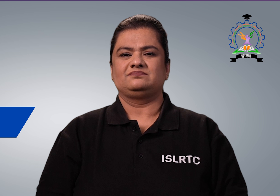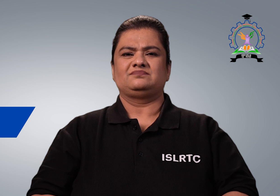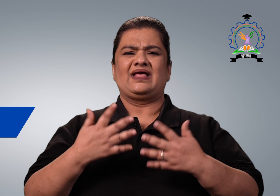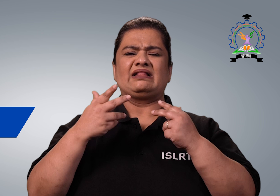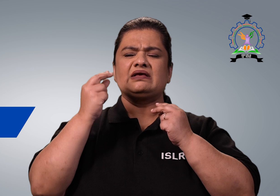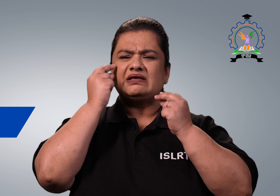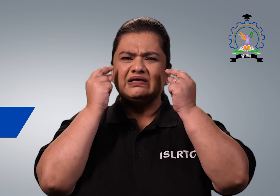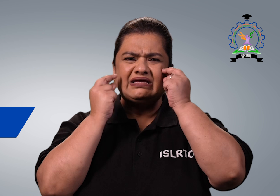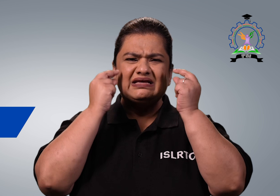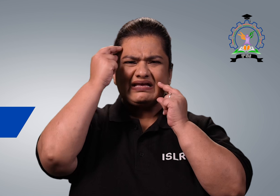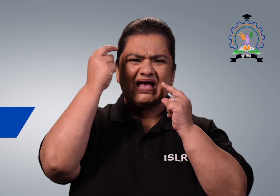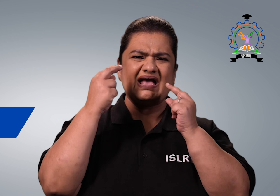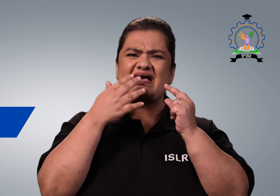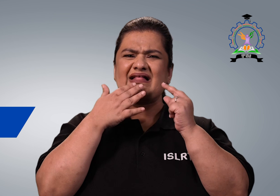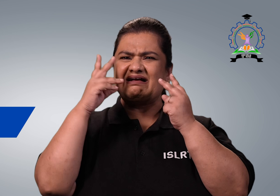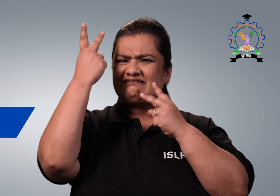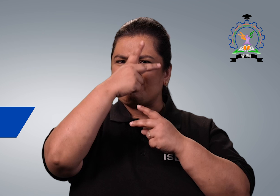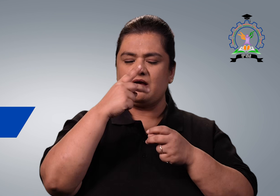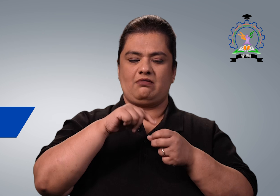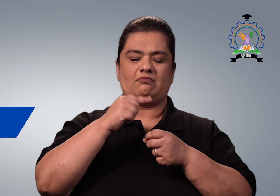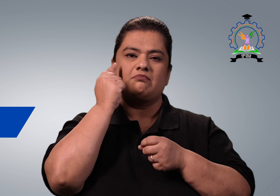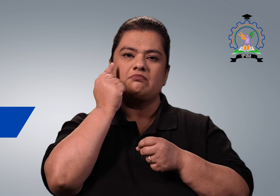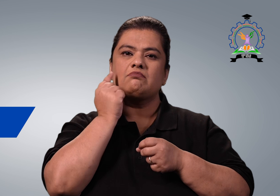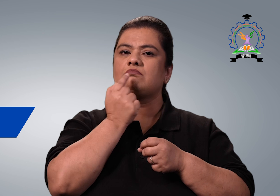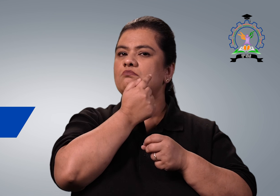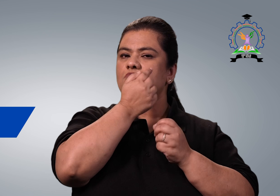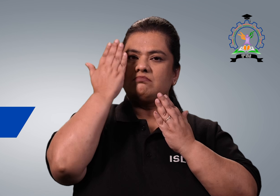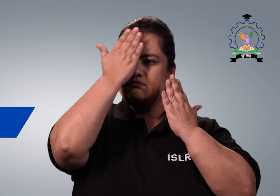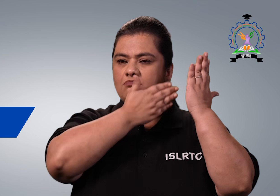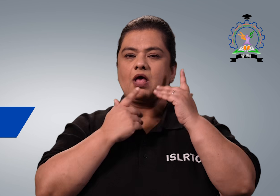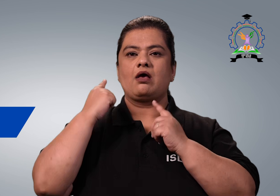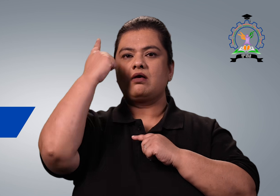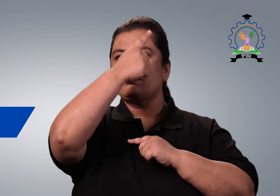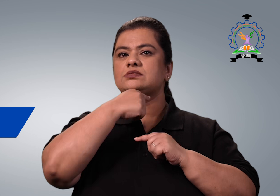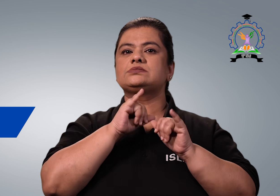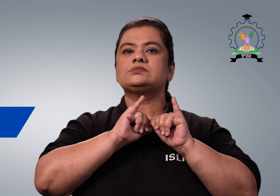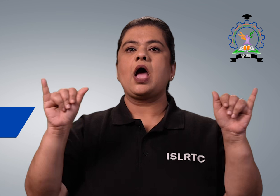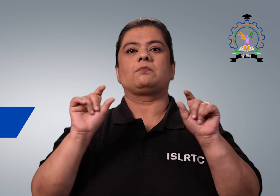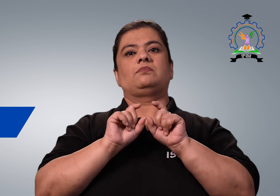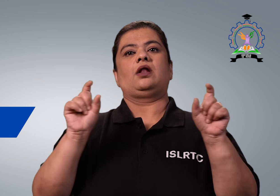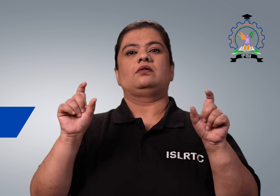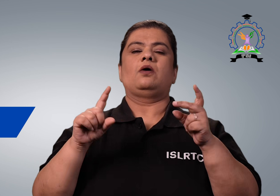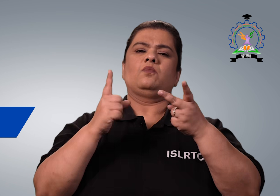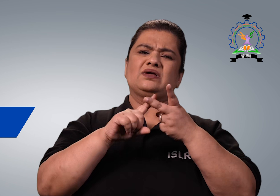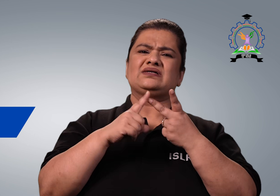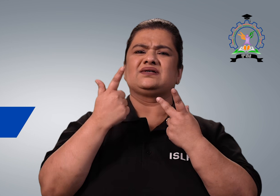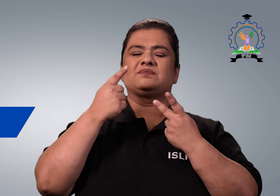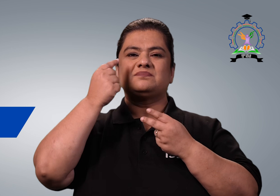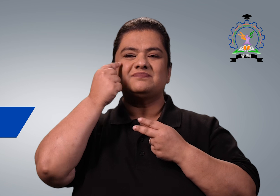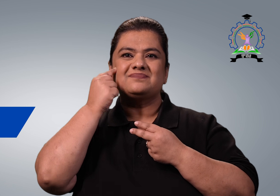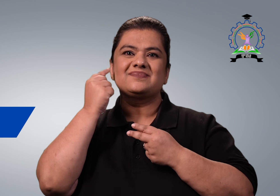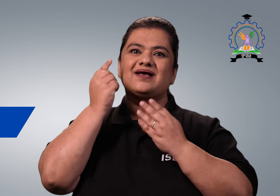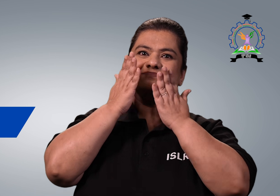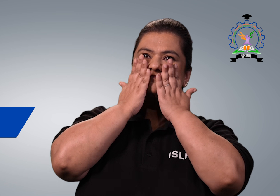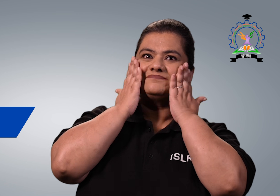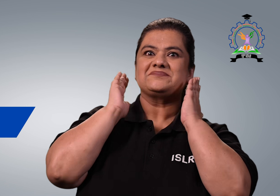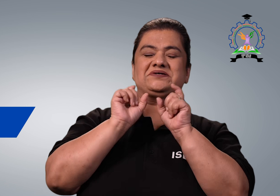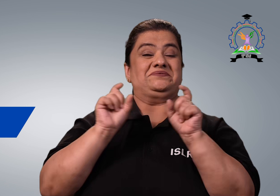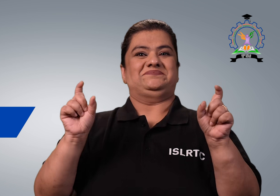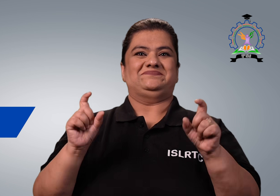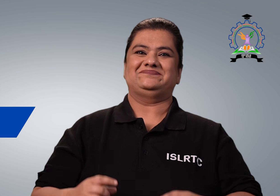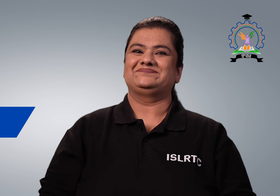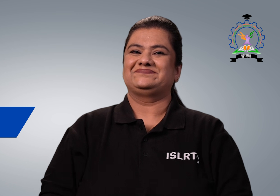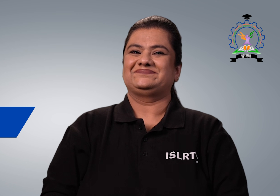A type of makeup used to cover blemishes and other imperfections on the skin to give it an even complexion and smooth look.